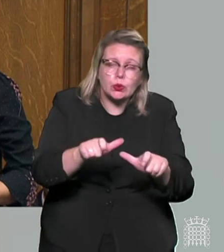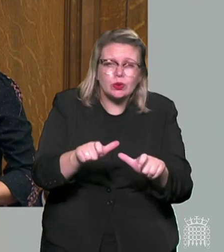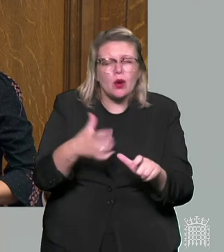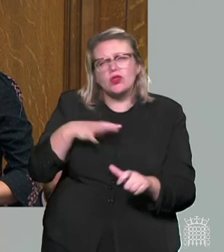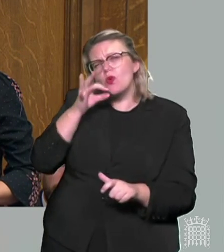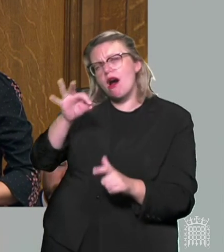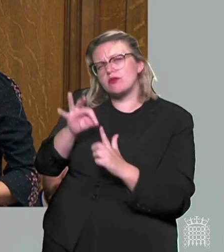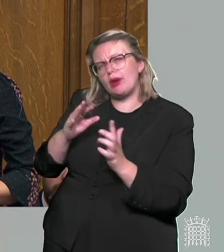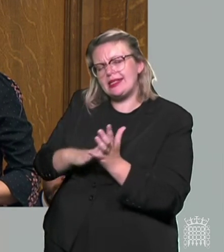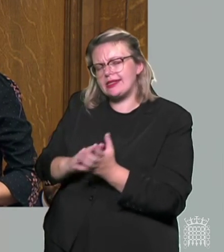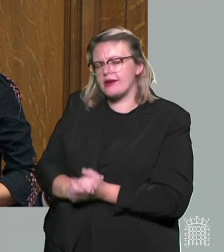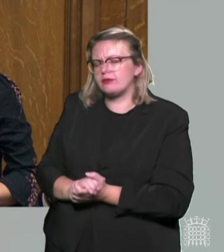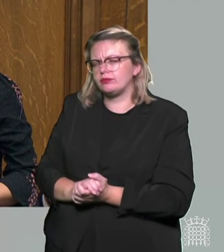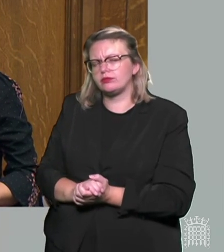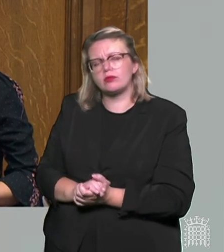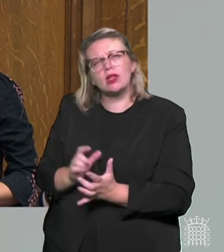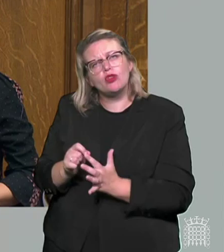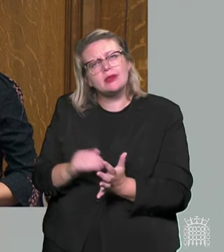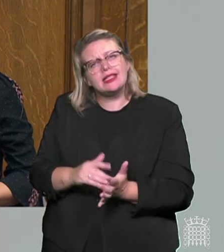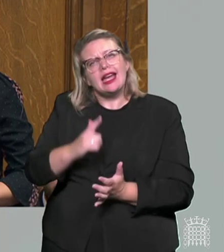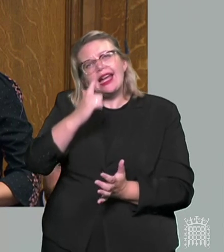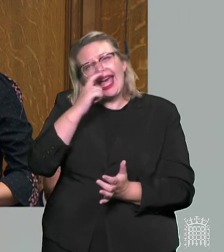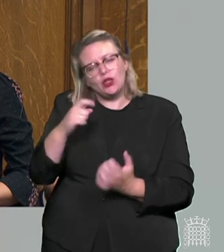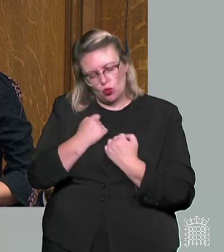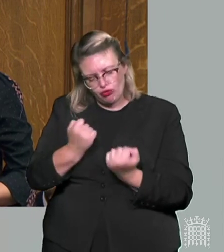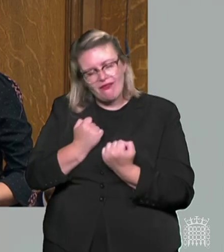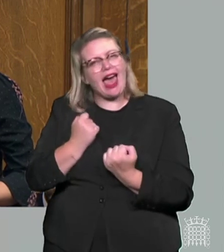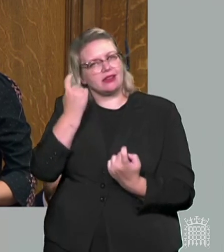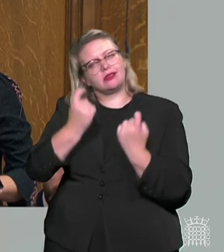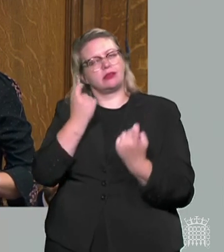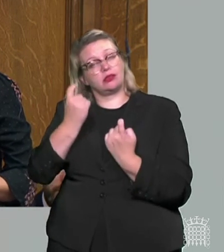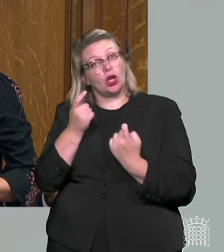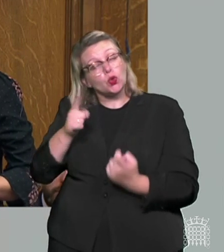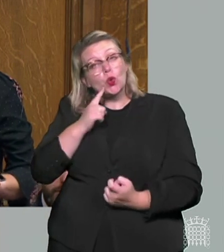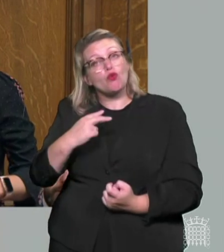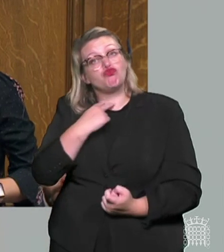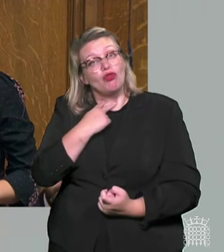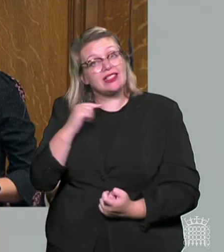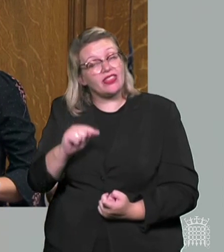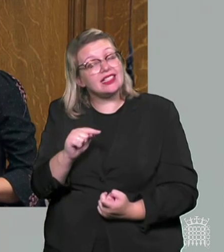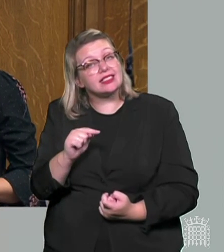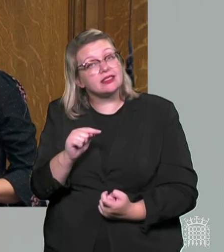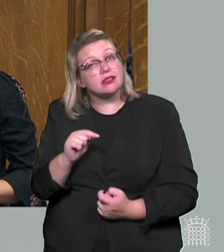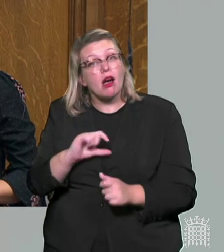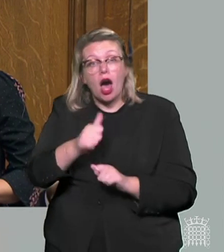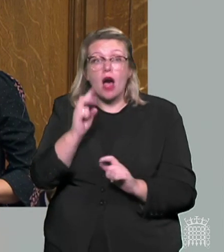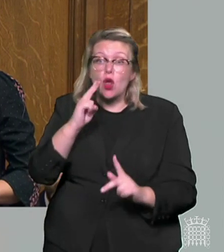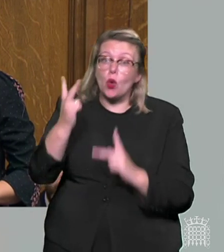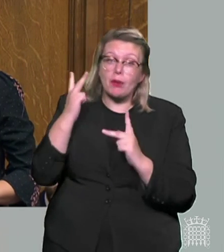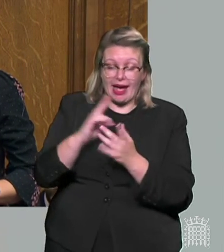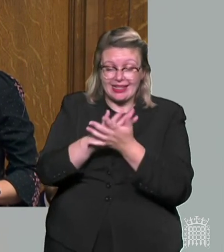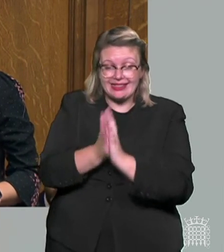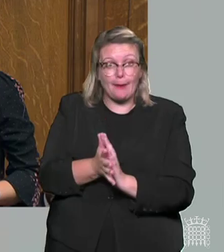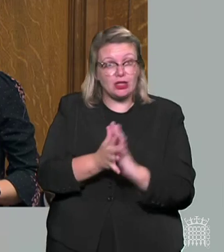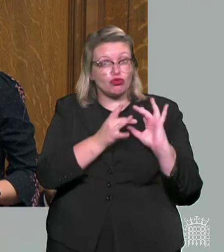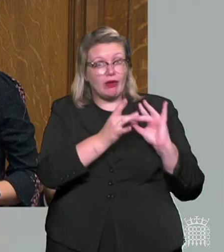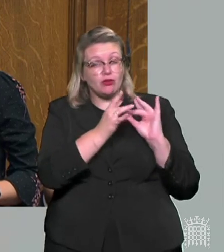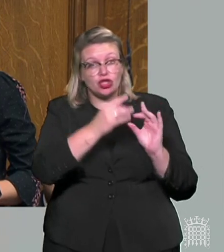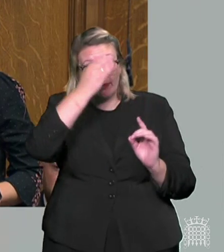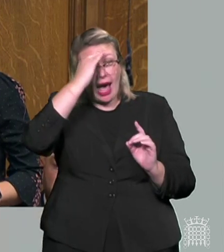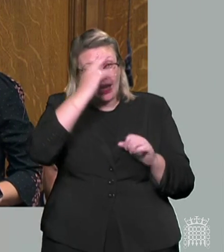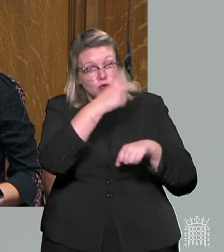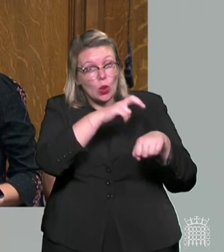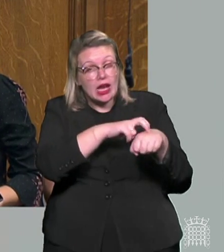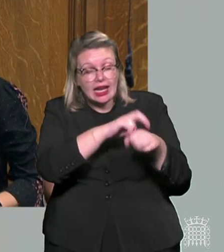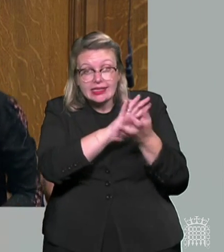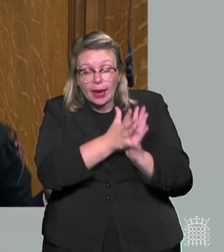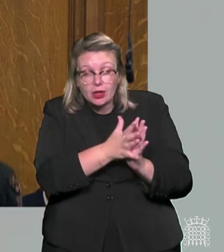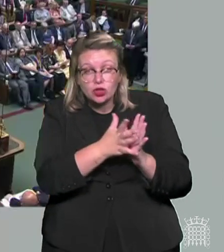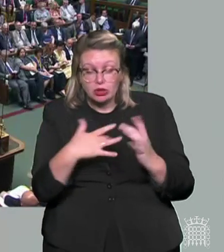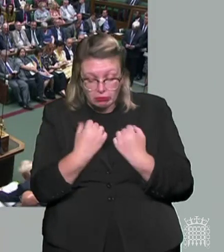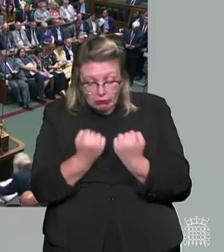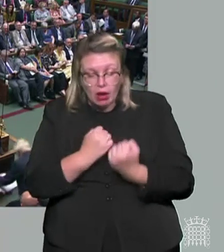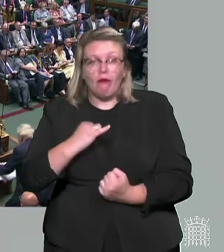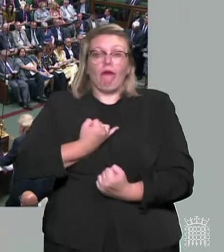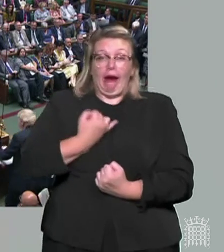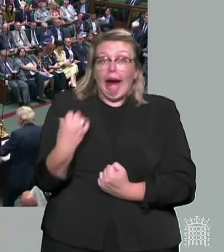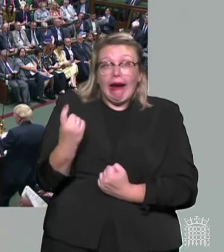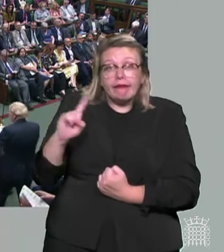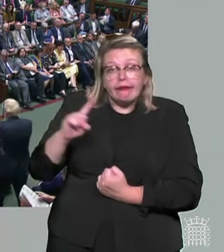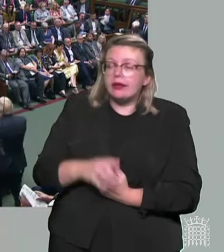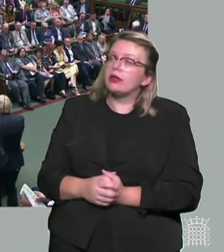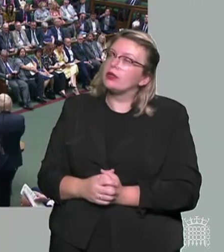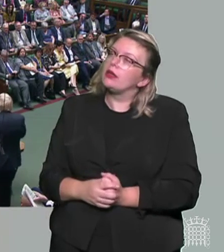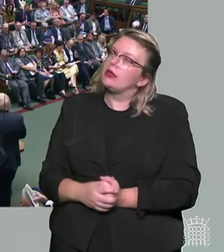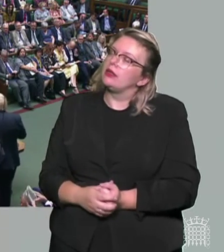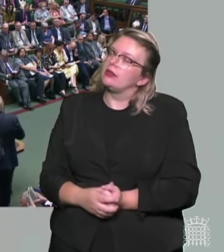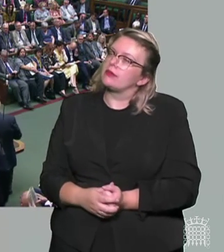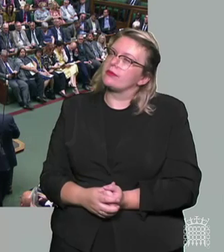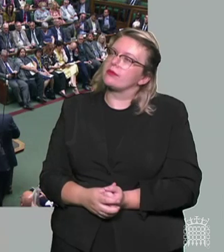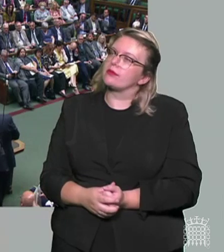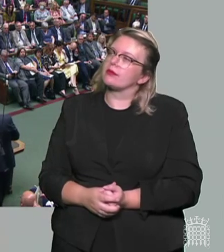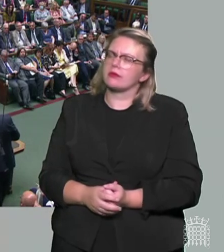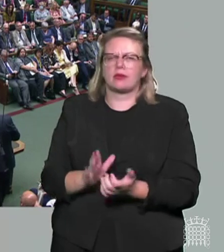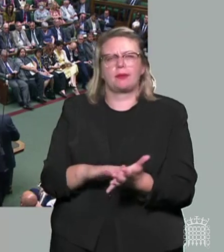If the Prime Minister is capable of any self-reflection, does he have any regrets about his legacy of damaging our fragile shared society and all the people of Northern Ireland?